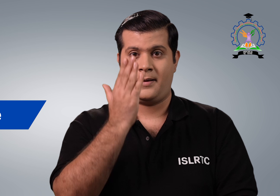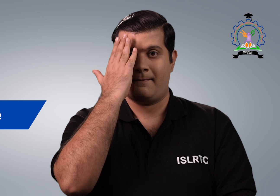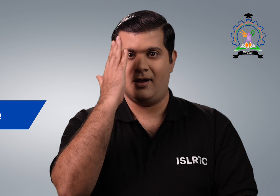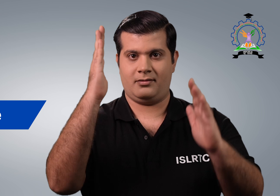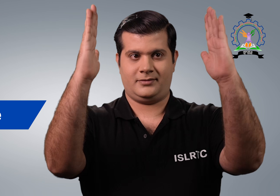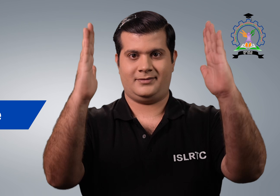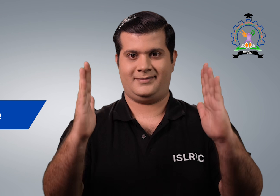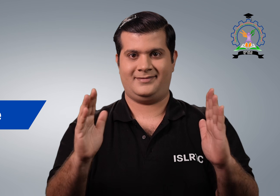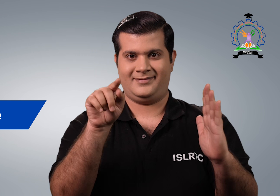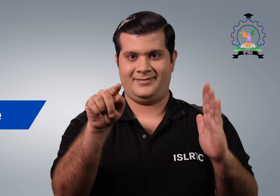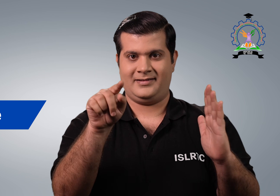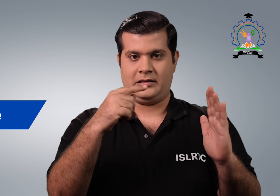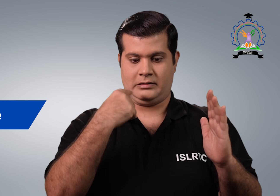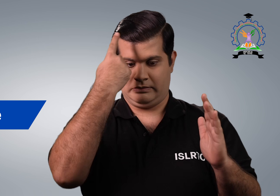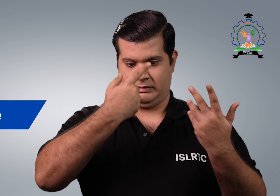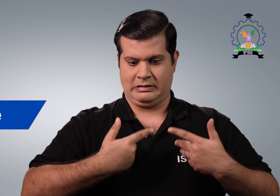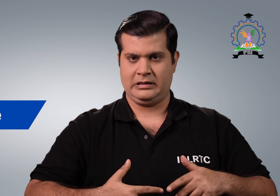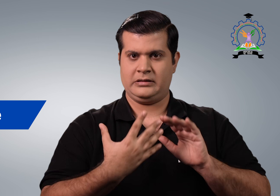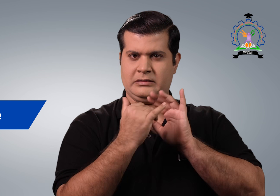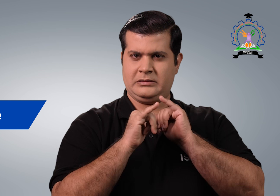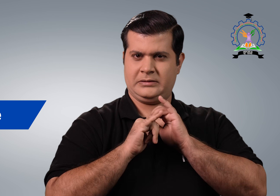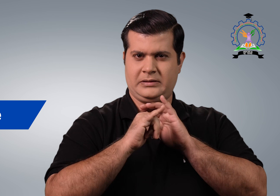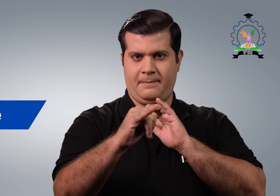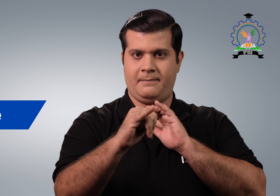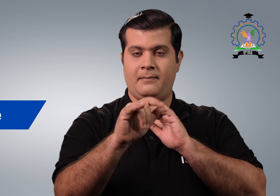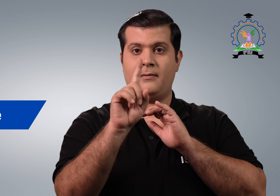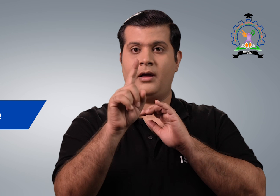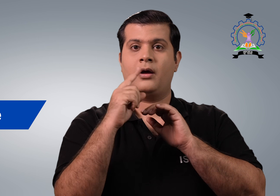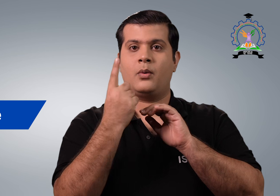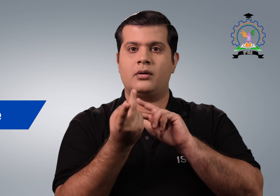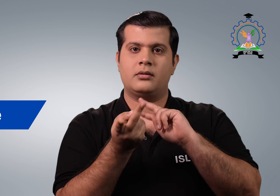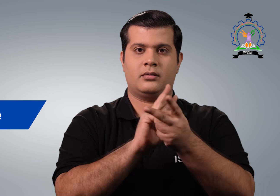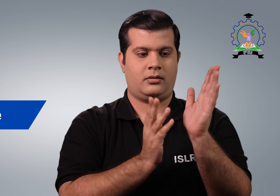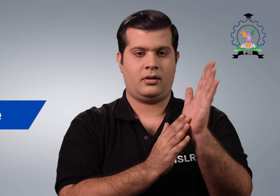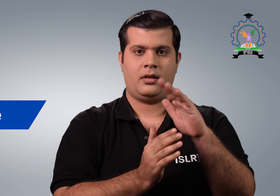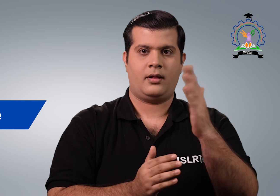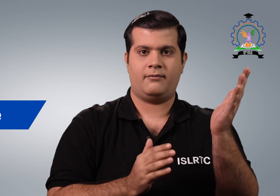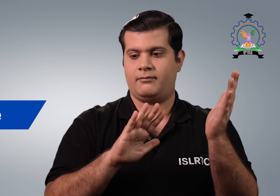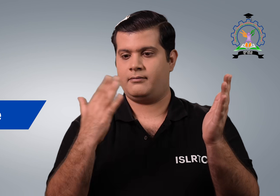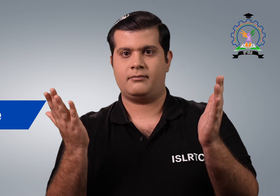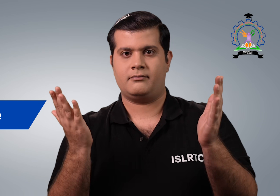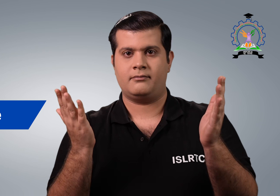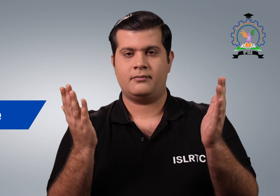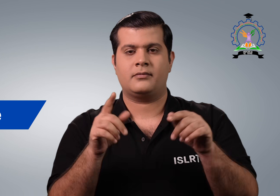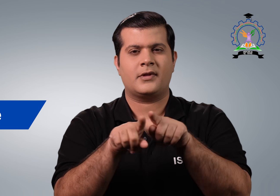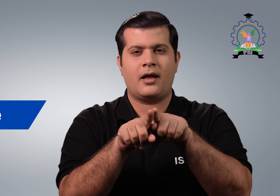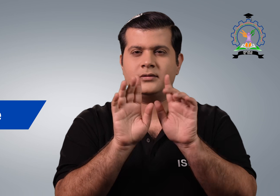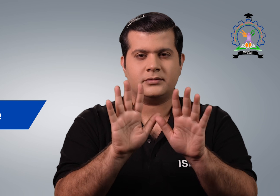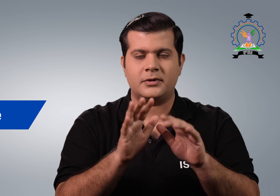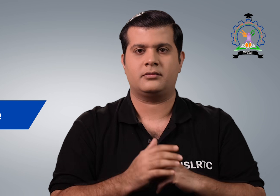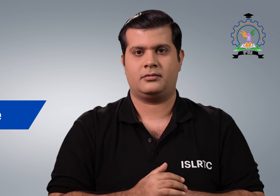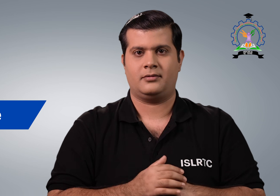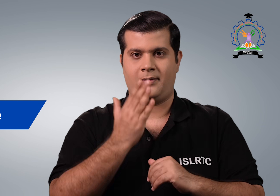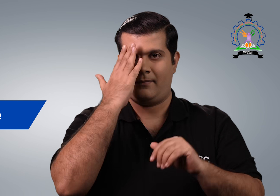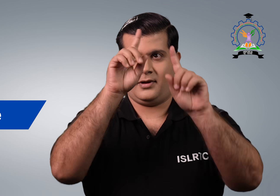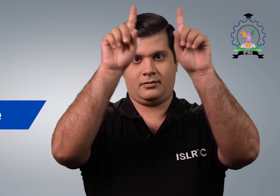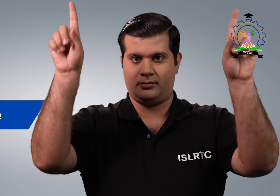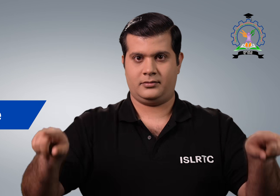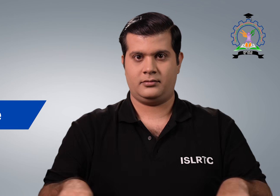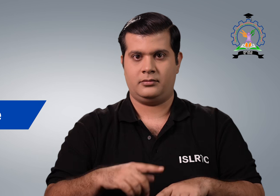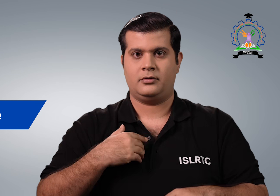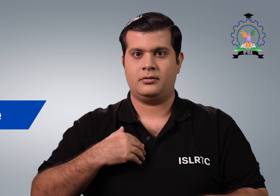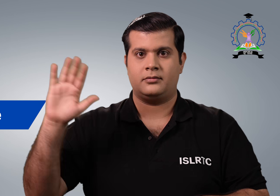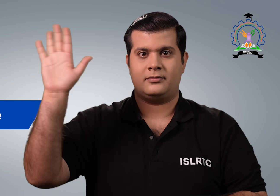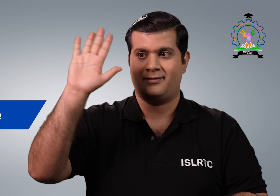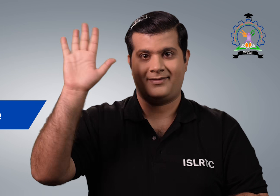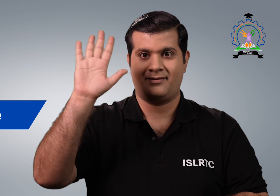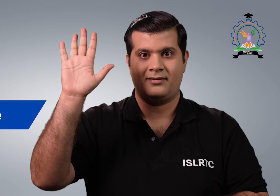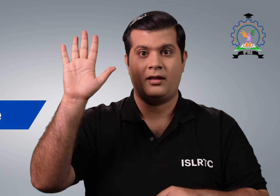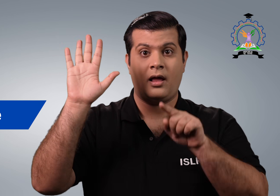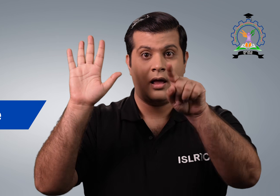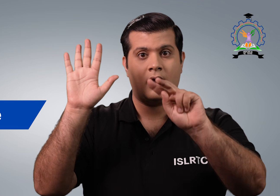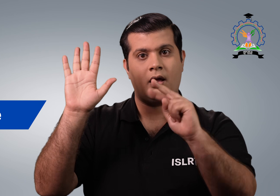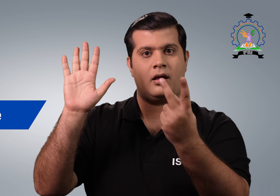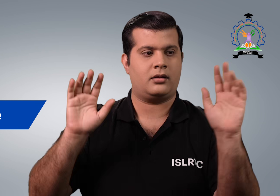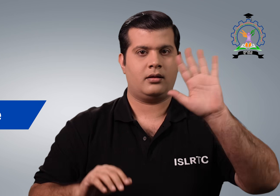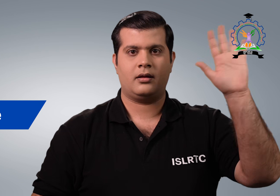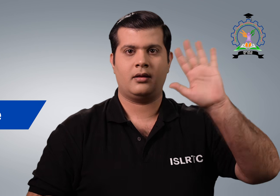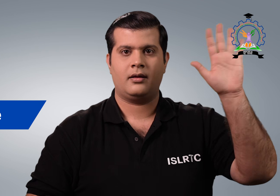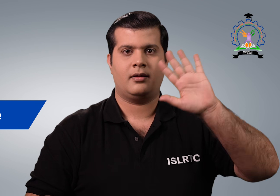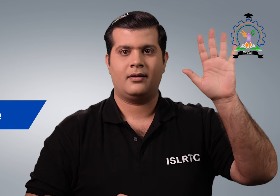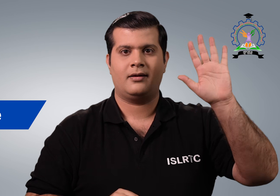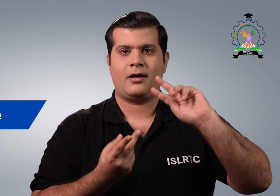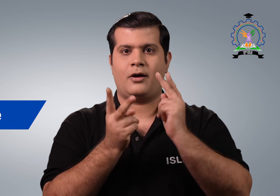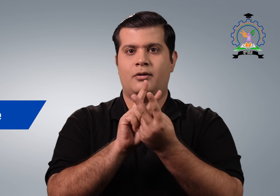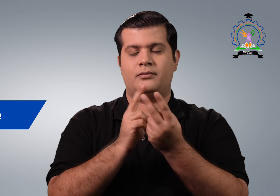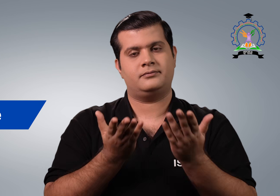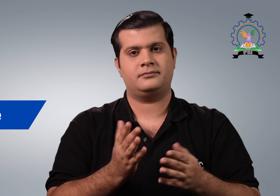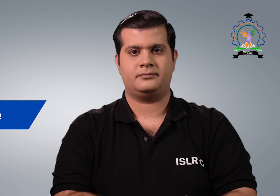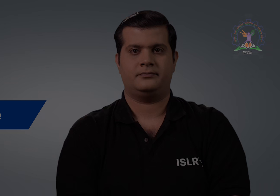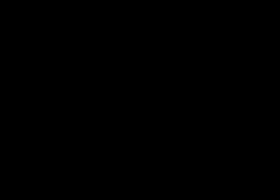Two things that look exactly the same except that the left and right sides have changed positions For example: When you stand in front of a mirror and wave your right hand, in the mirror image, you will see the left hand being waved.